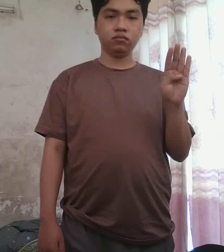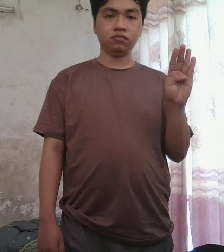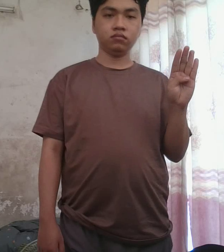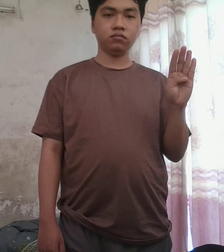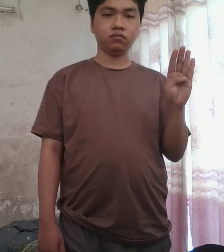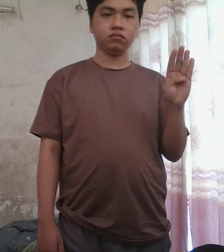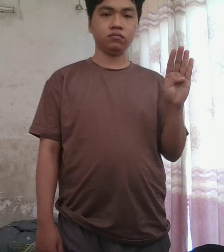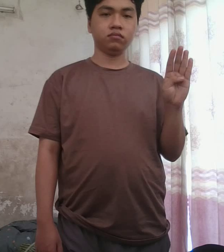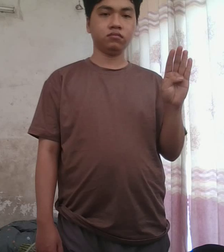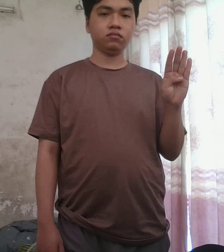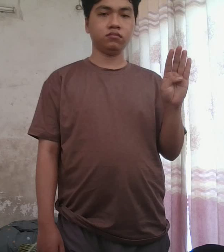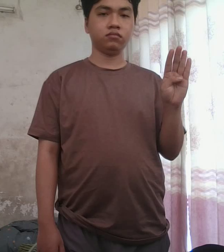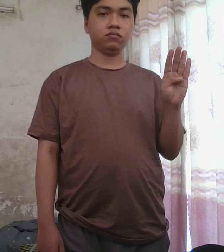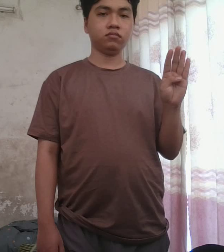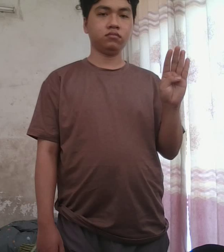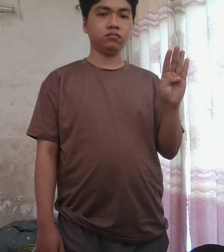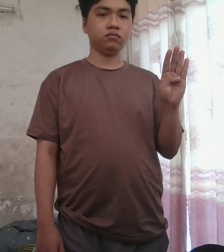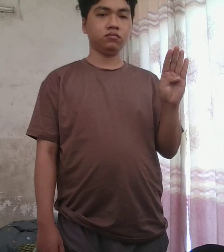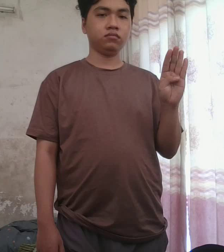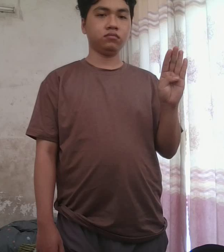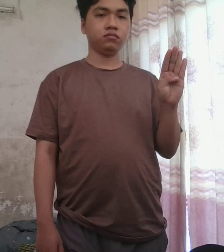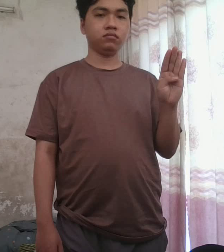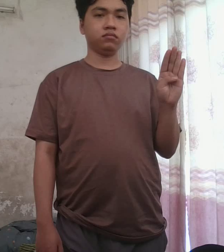b